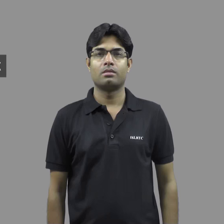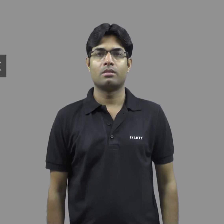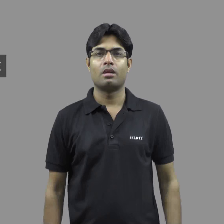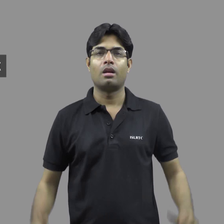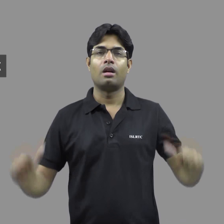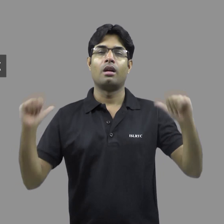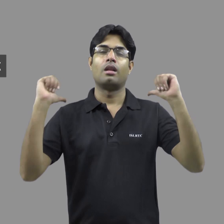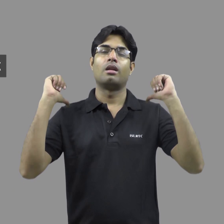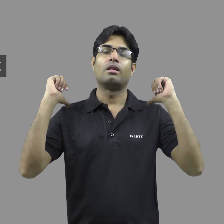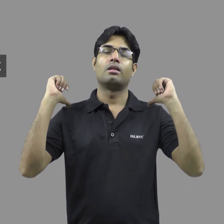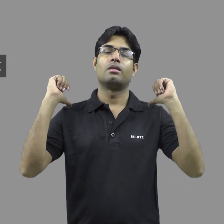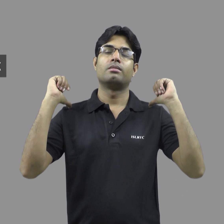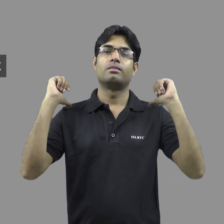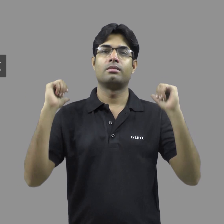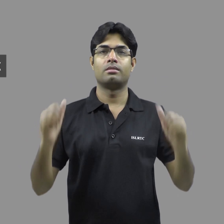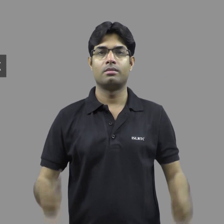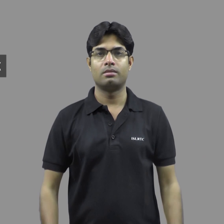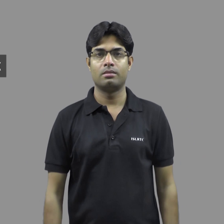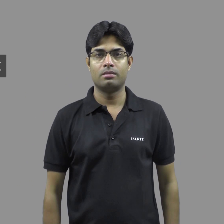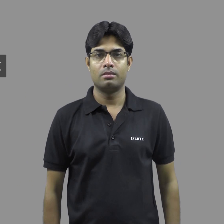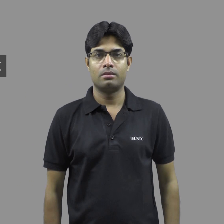Relax